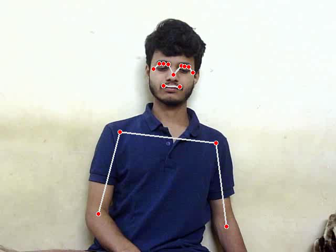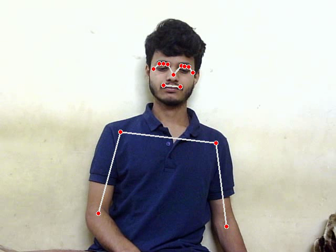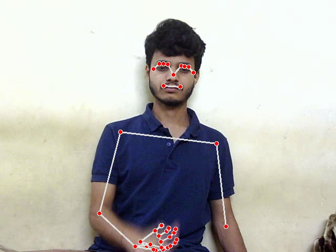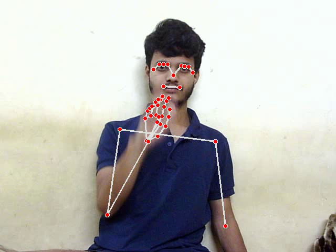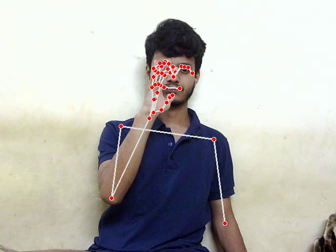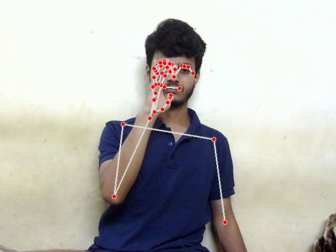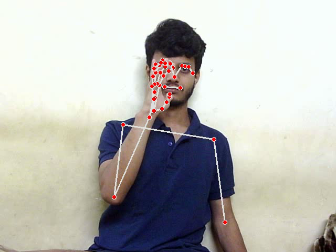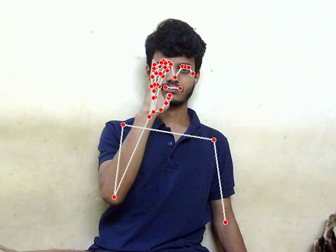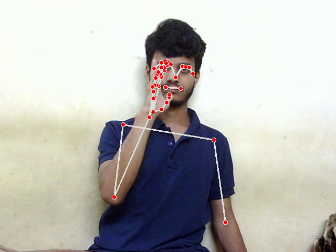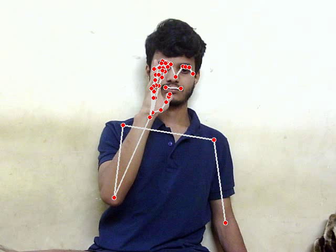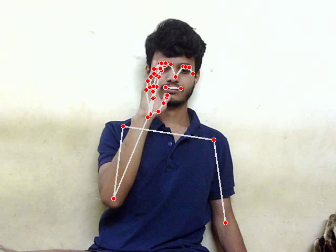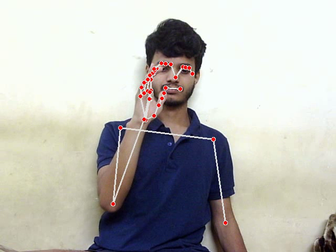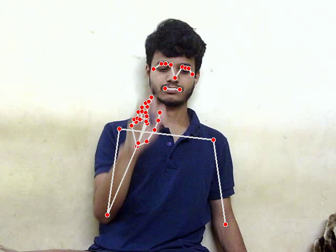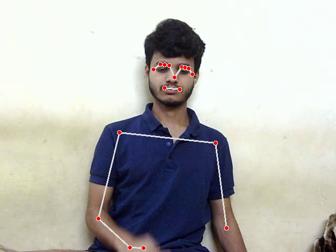mother